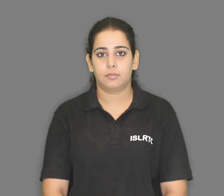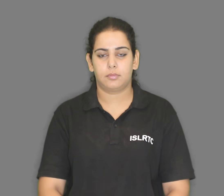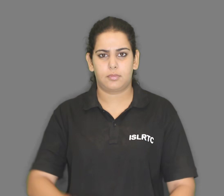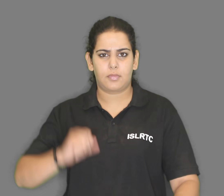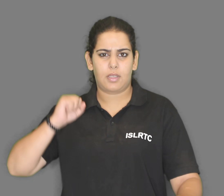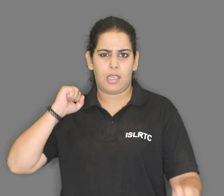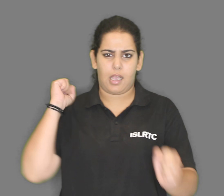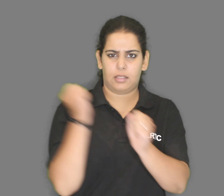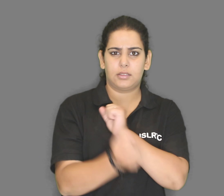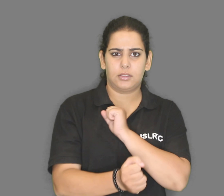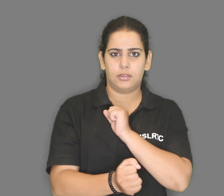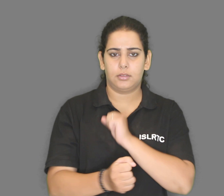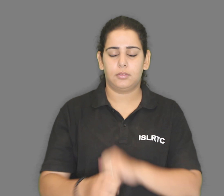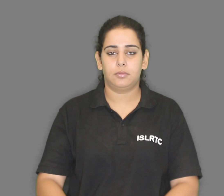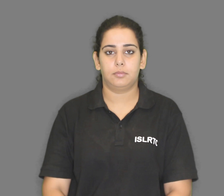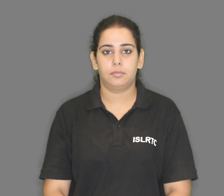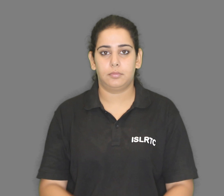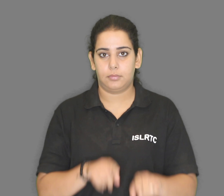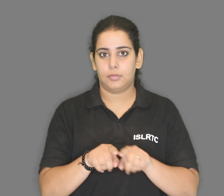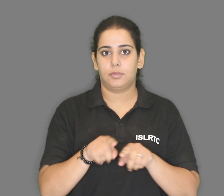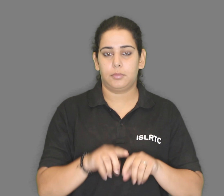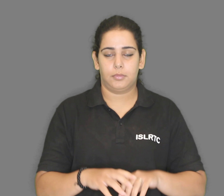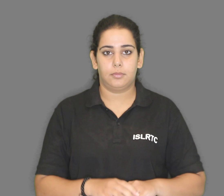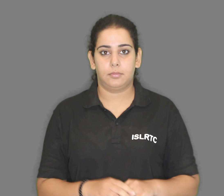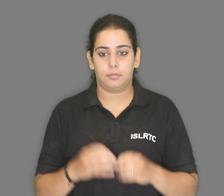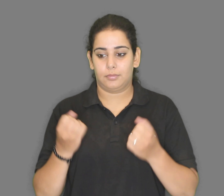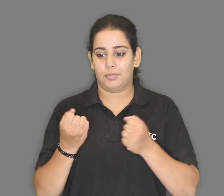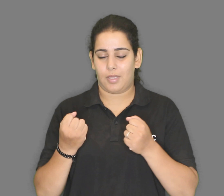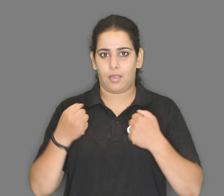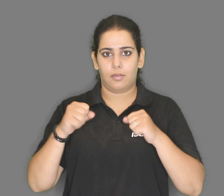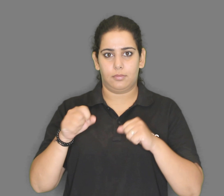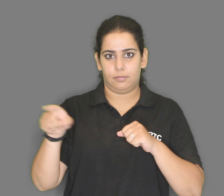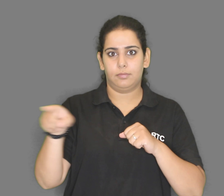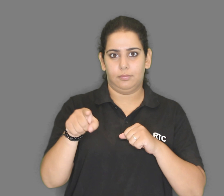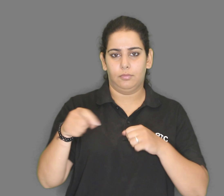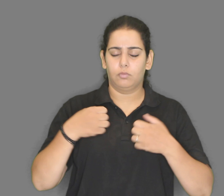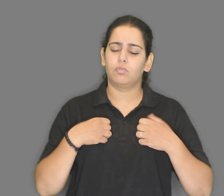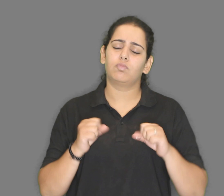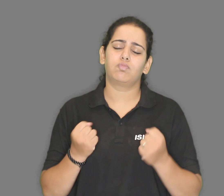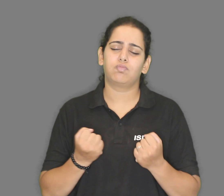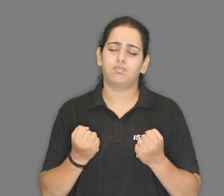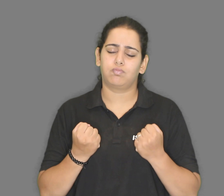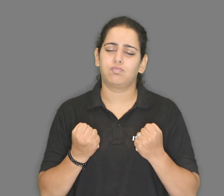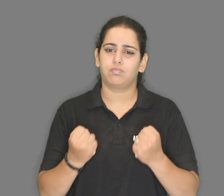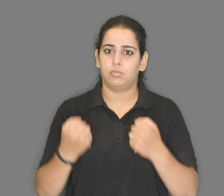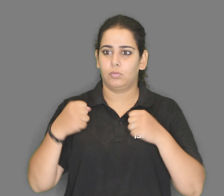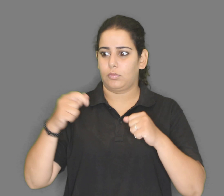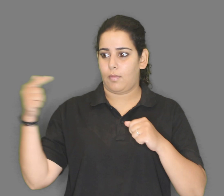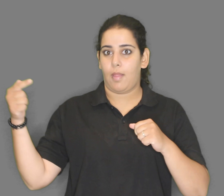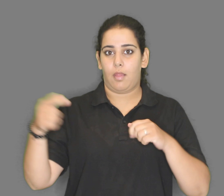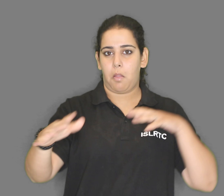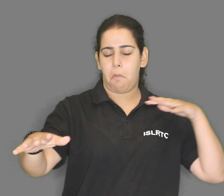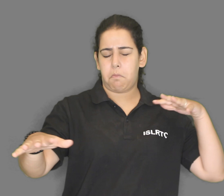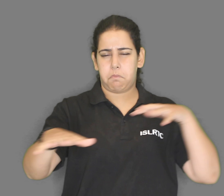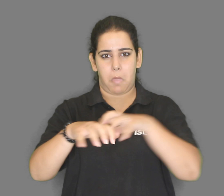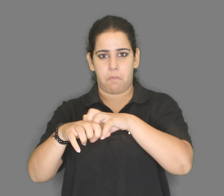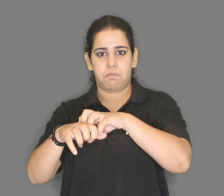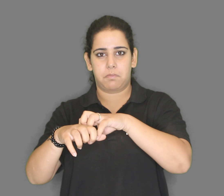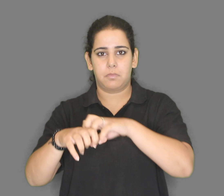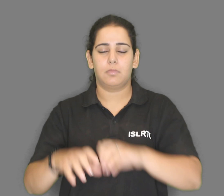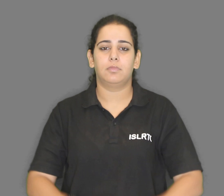Accidental Happening by chance, unintentionally, or unexpectedly